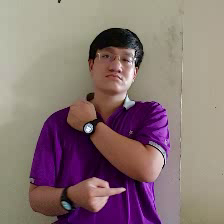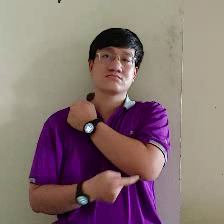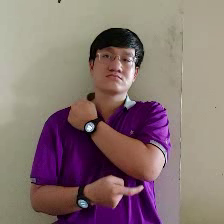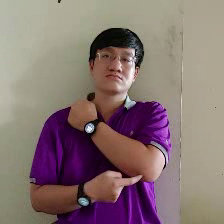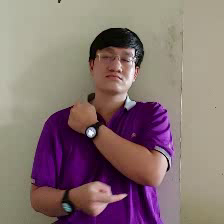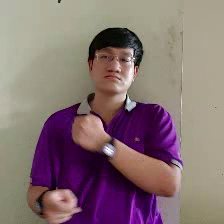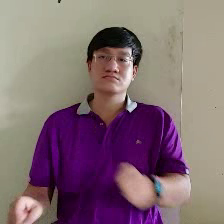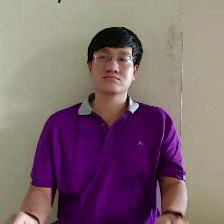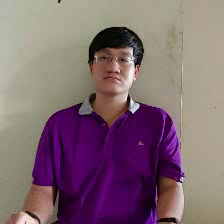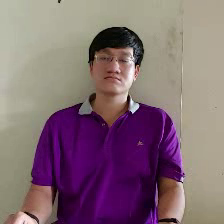Cám dỗ